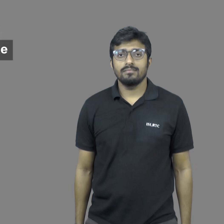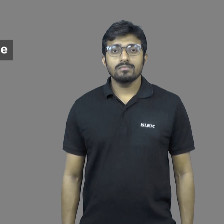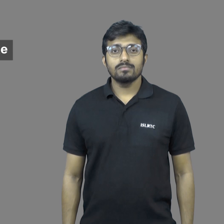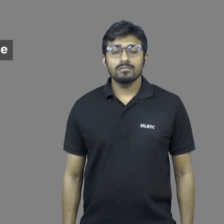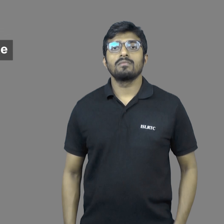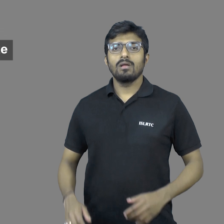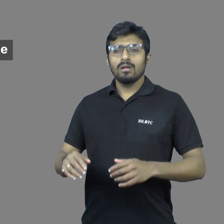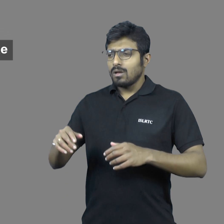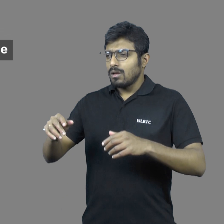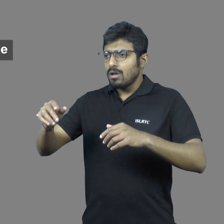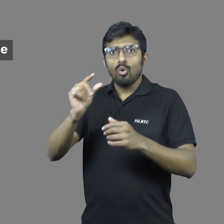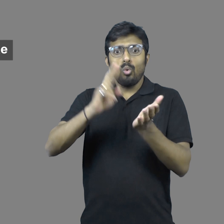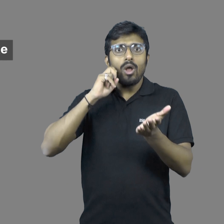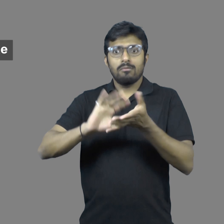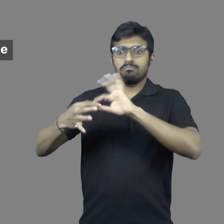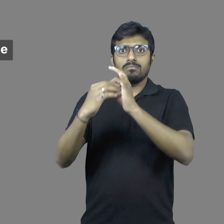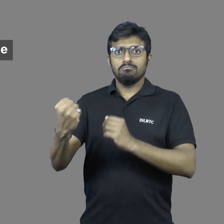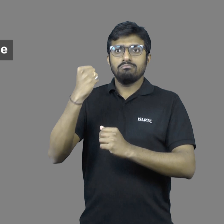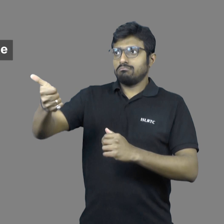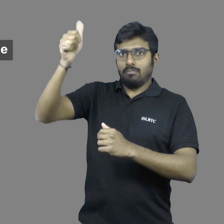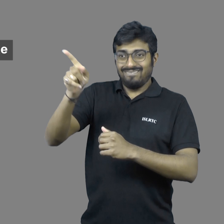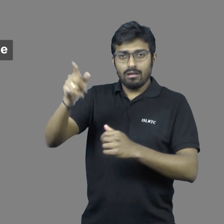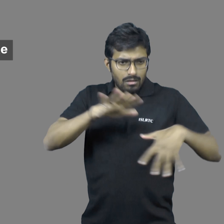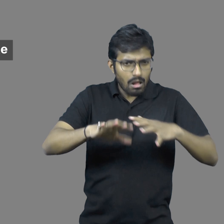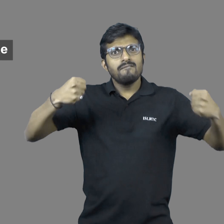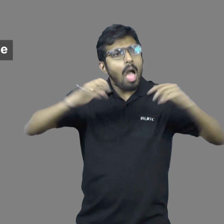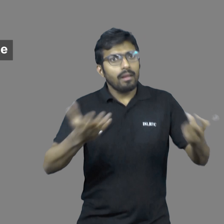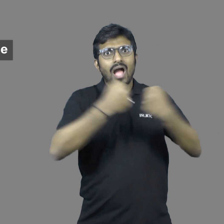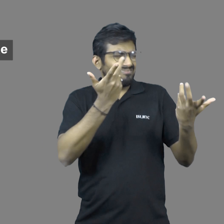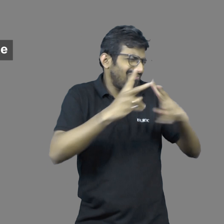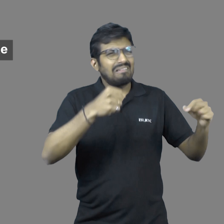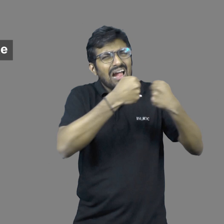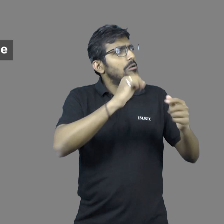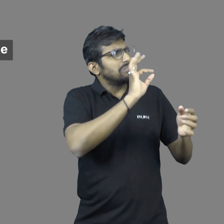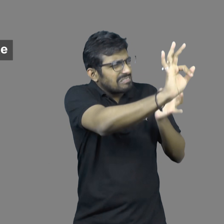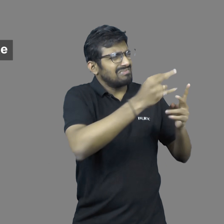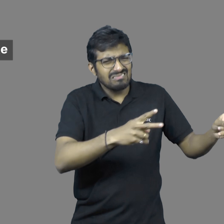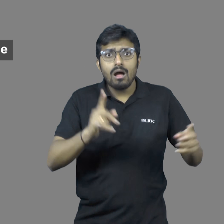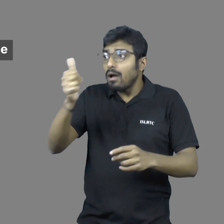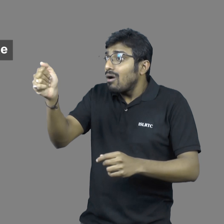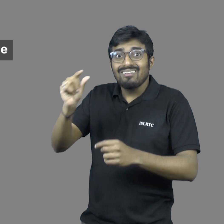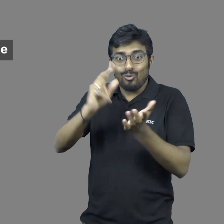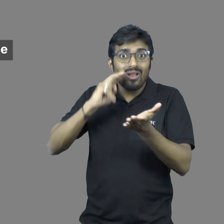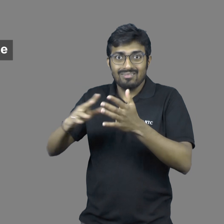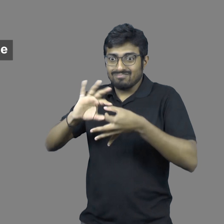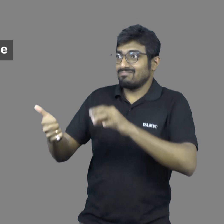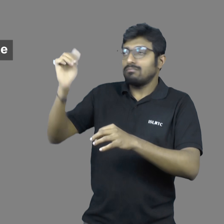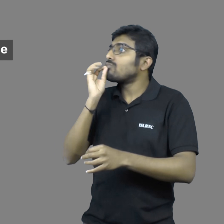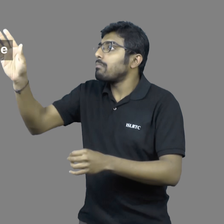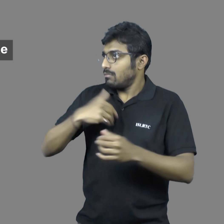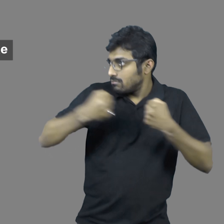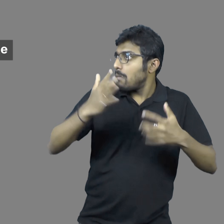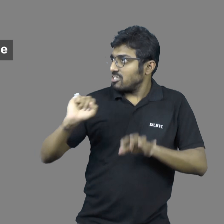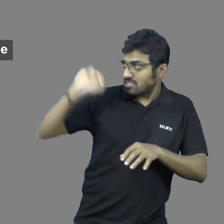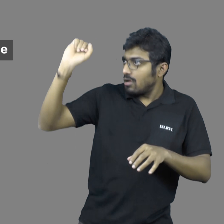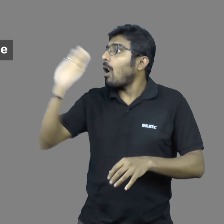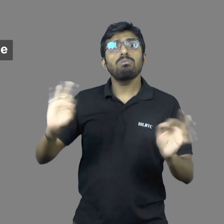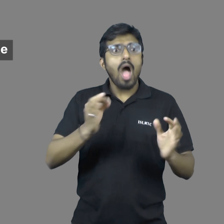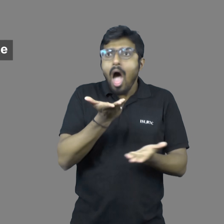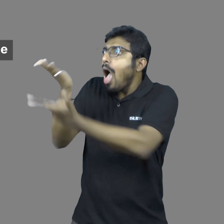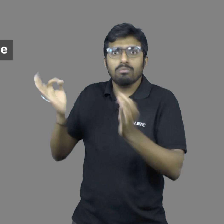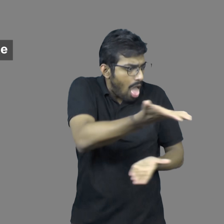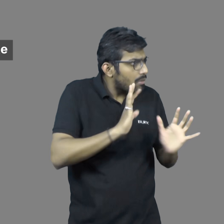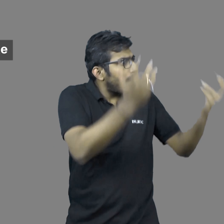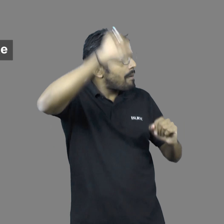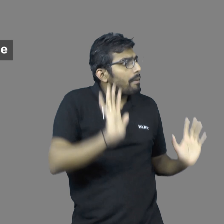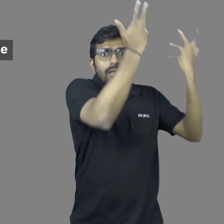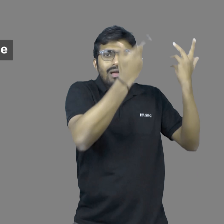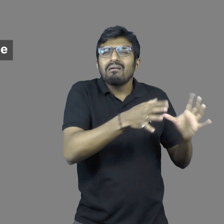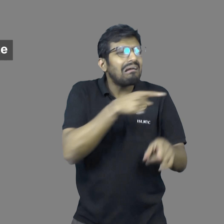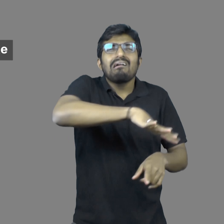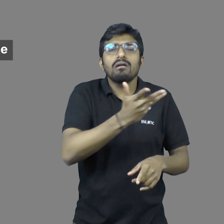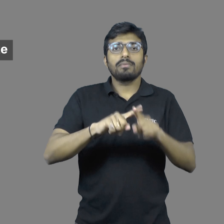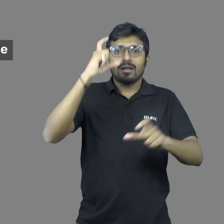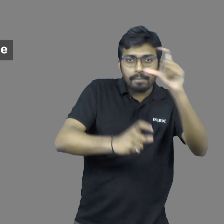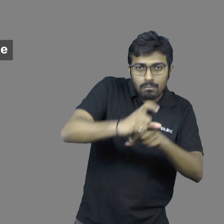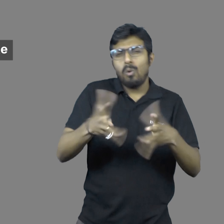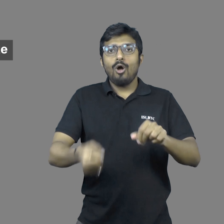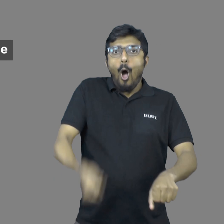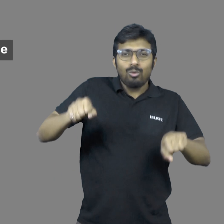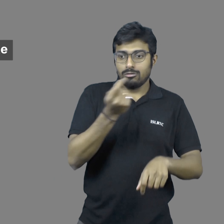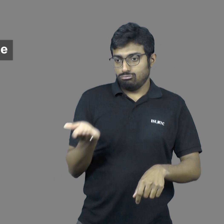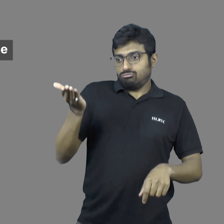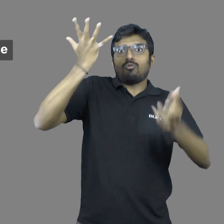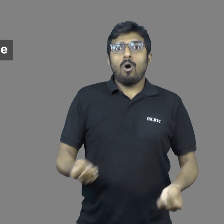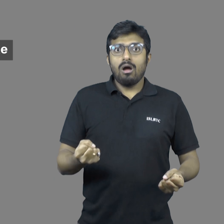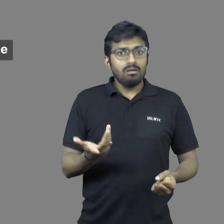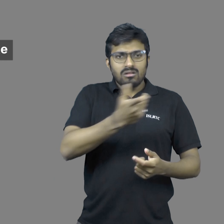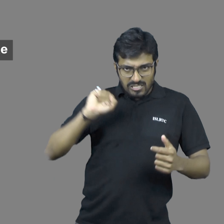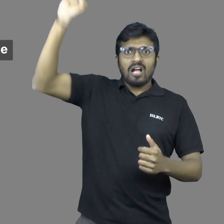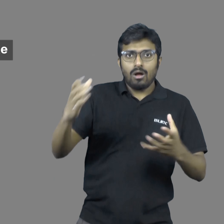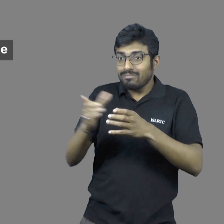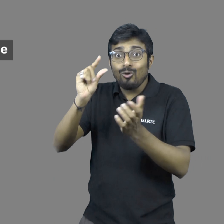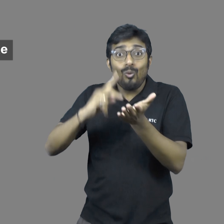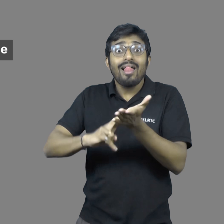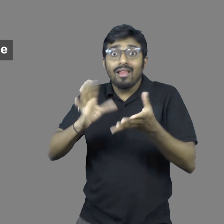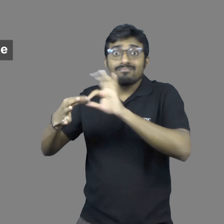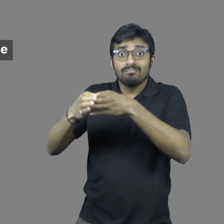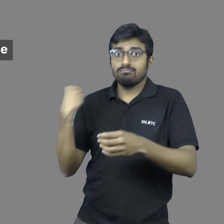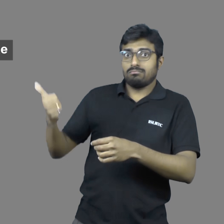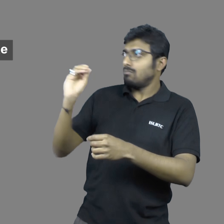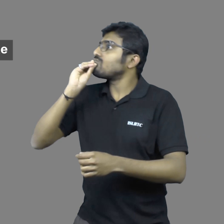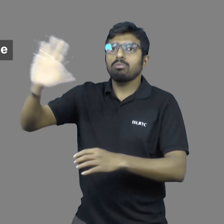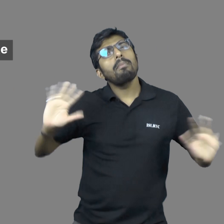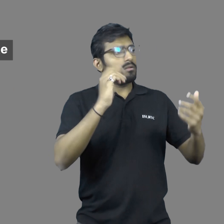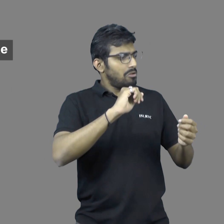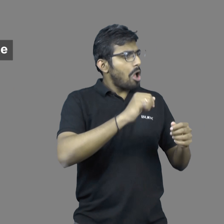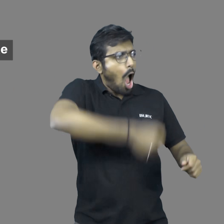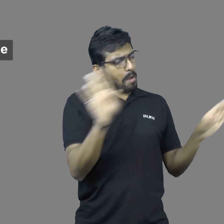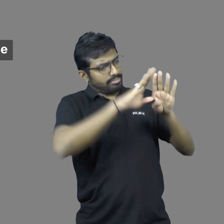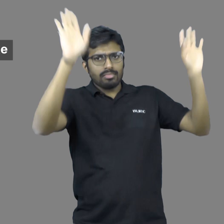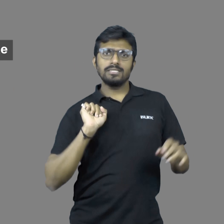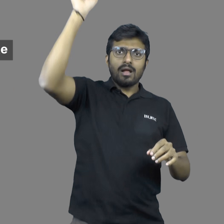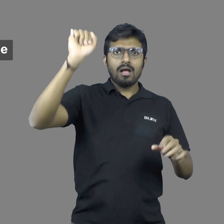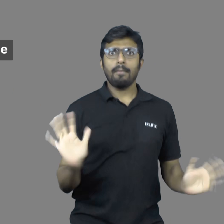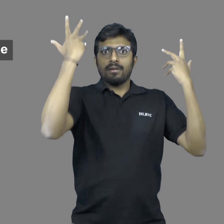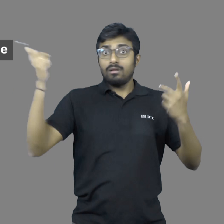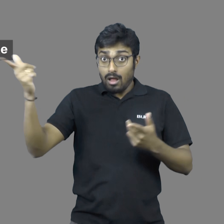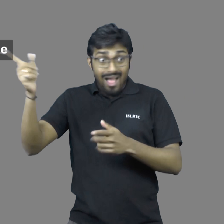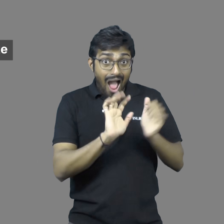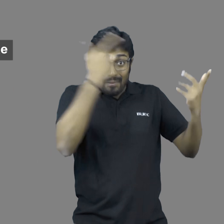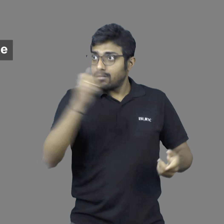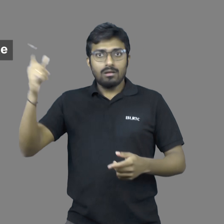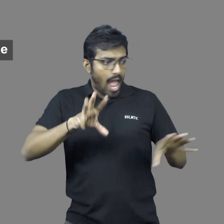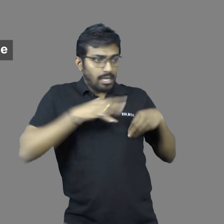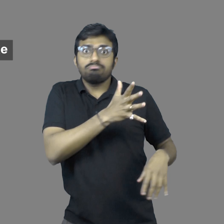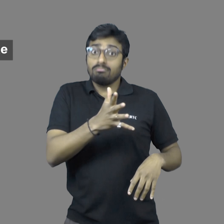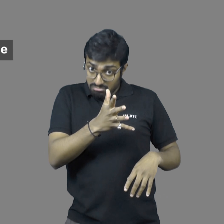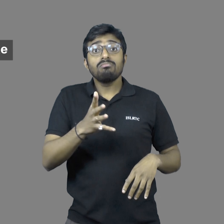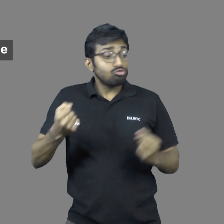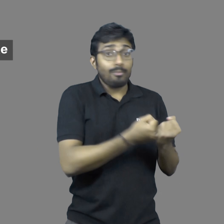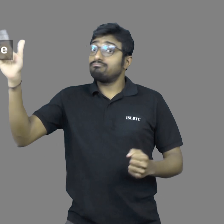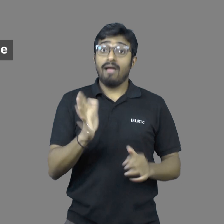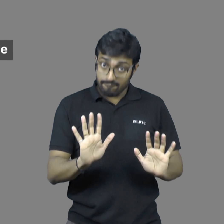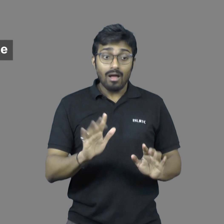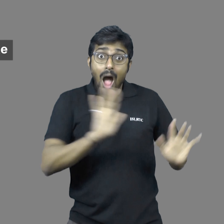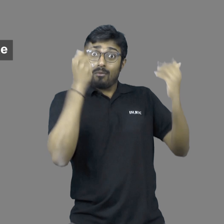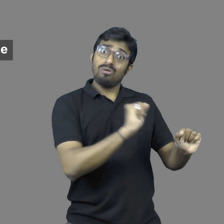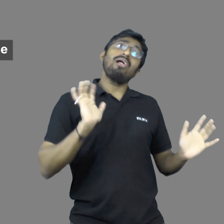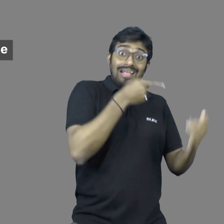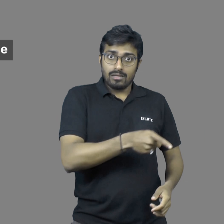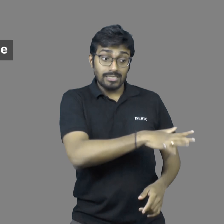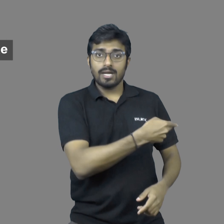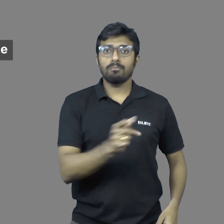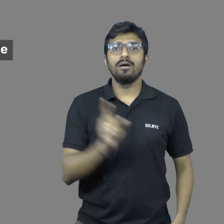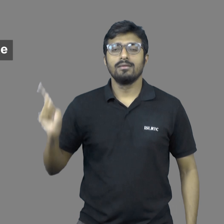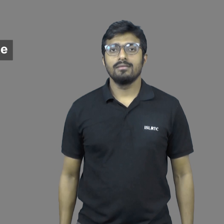Wildcat Strike